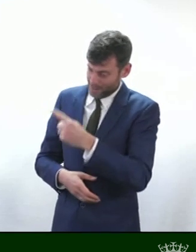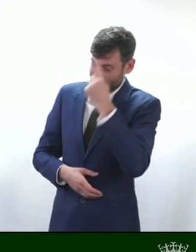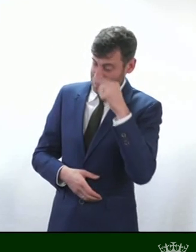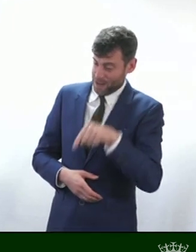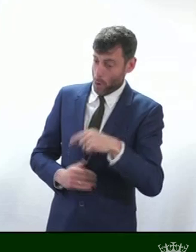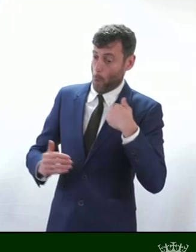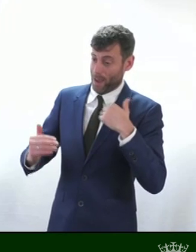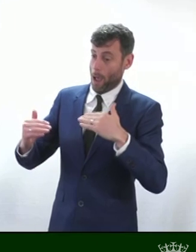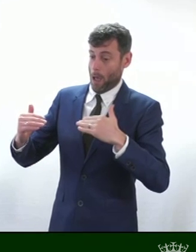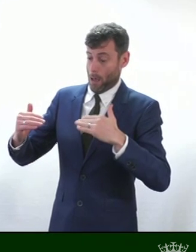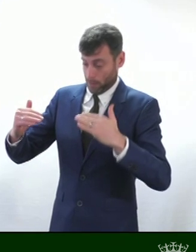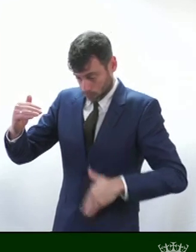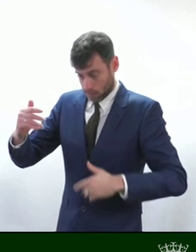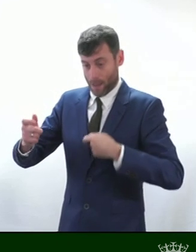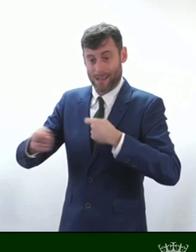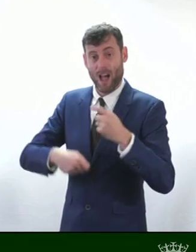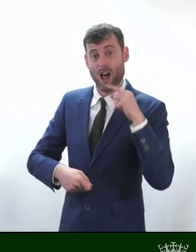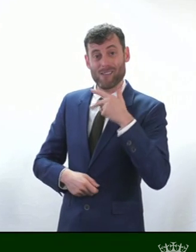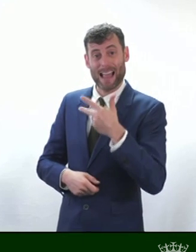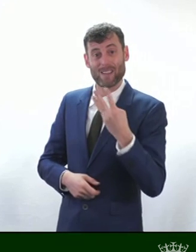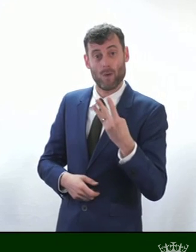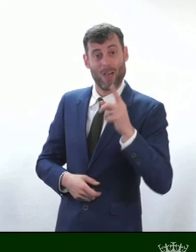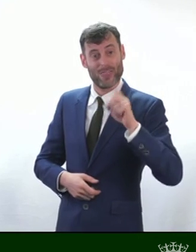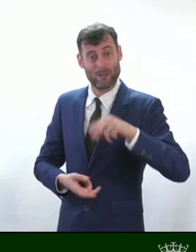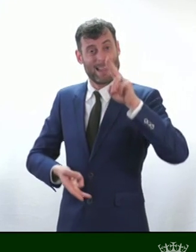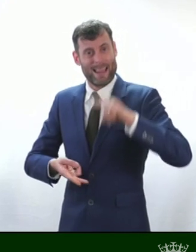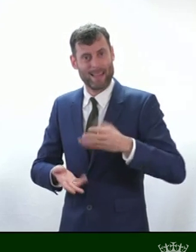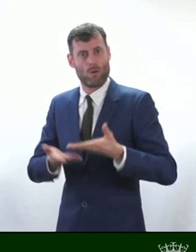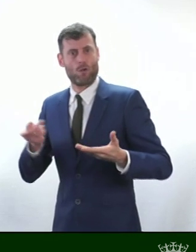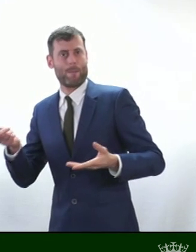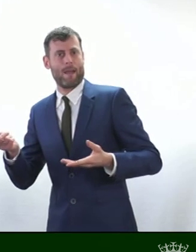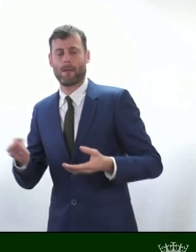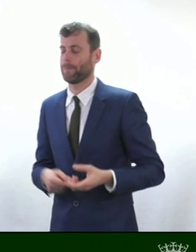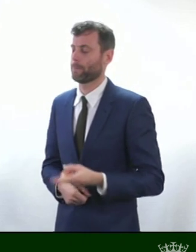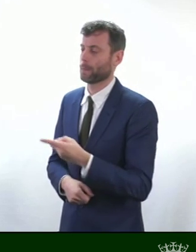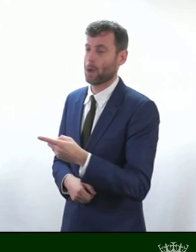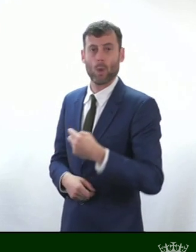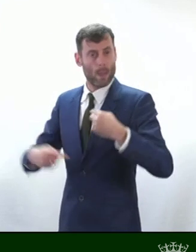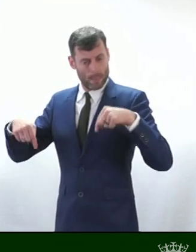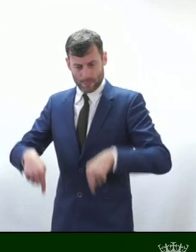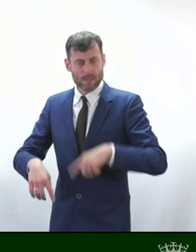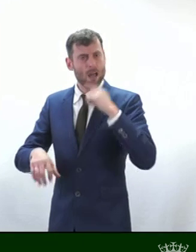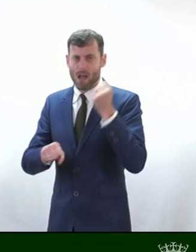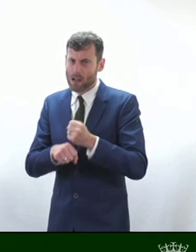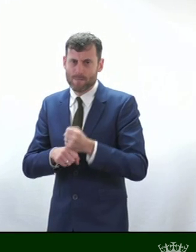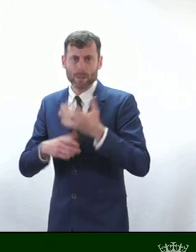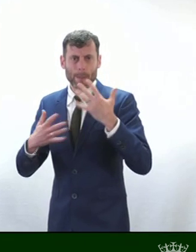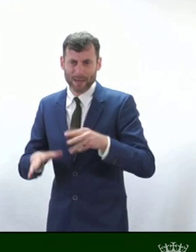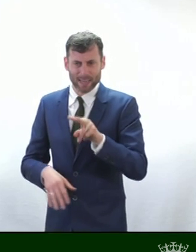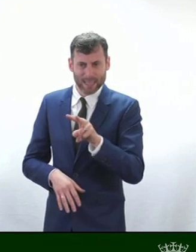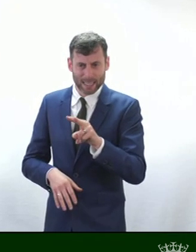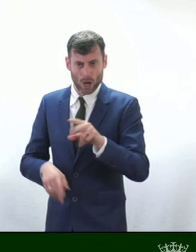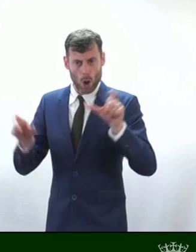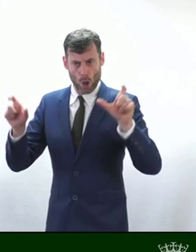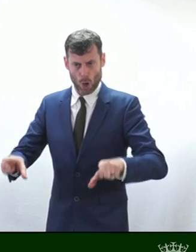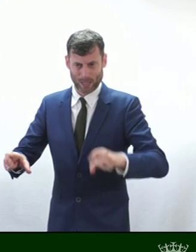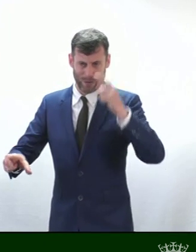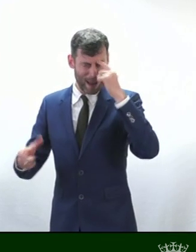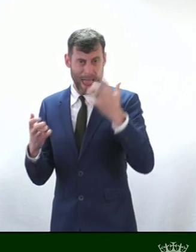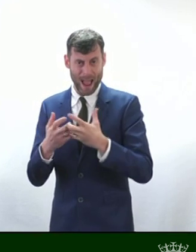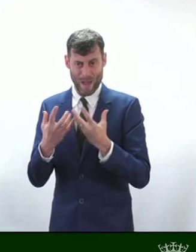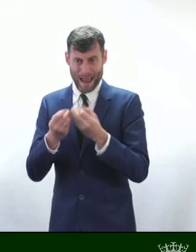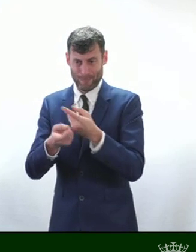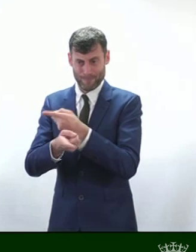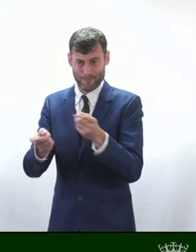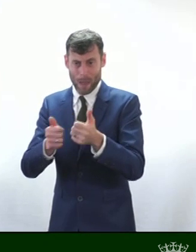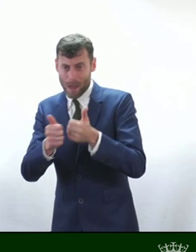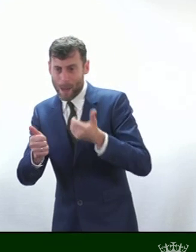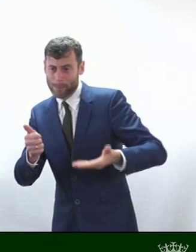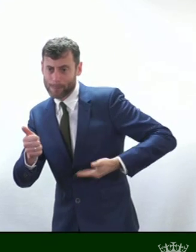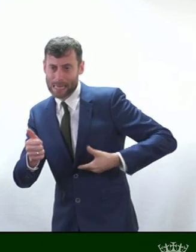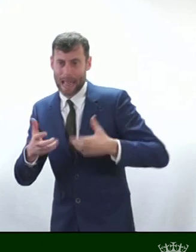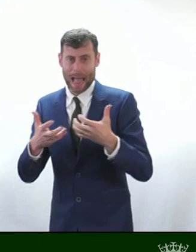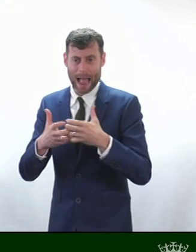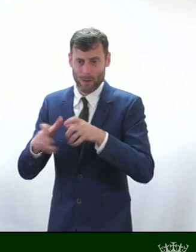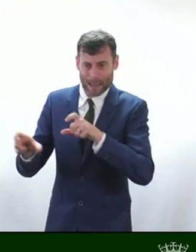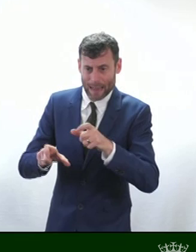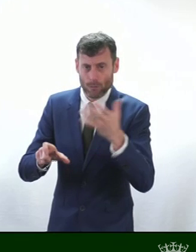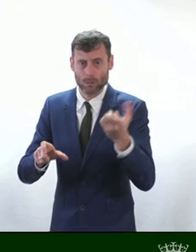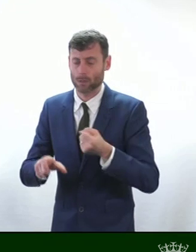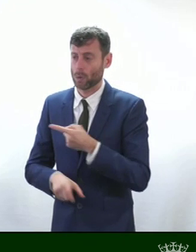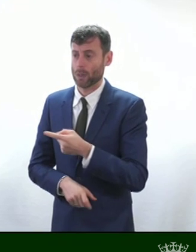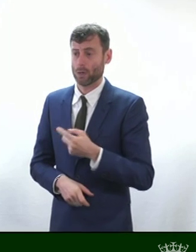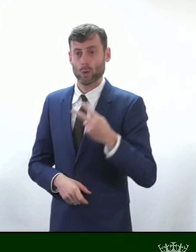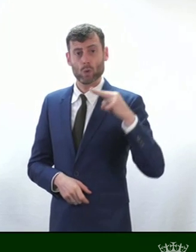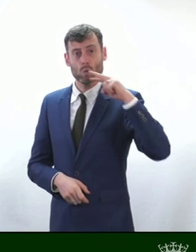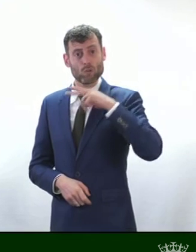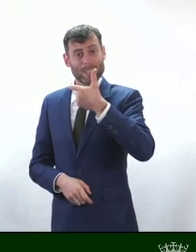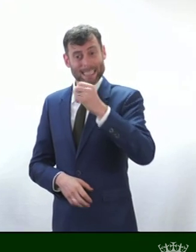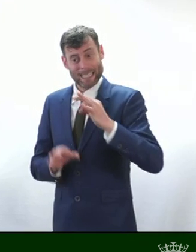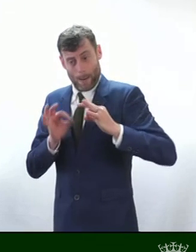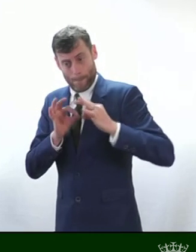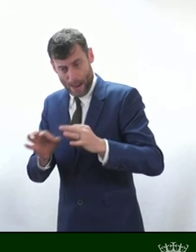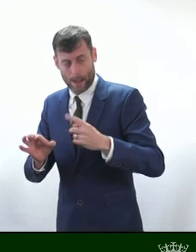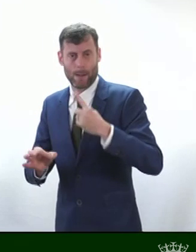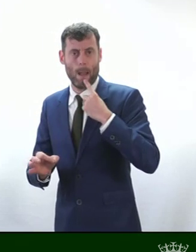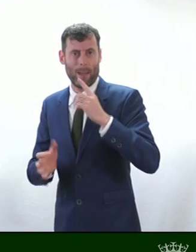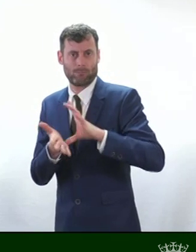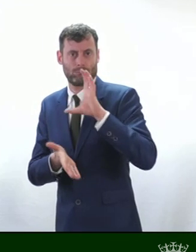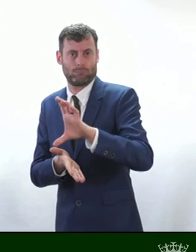The Government of this country have done everything we can to support business and support lives and livelihoods throughout this pandemic, with now, I think, more than £260 billion of support, and that remains the case.